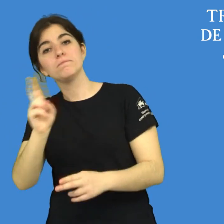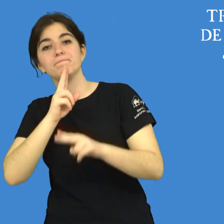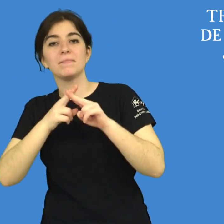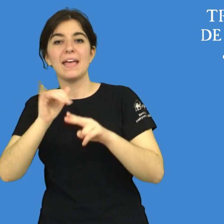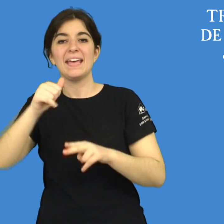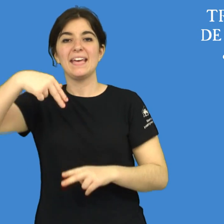nombre